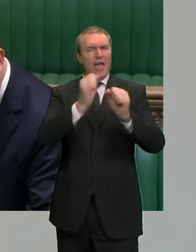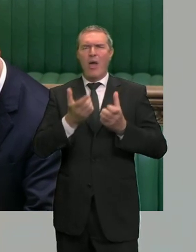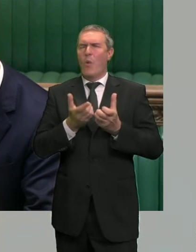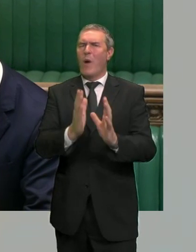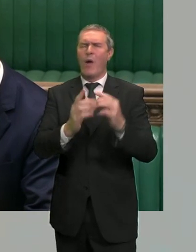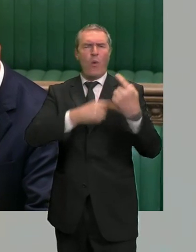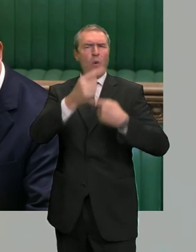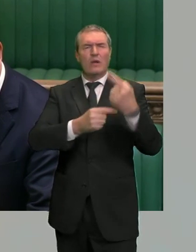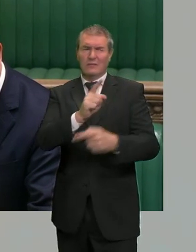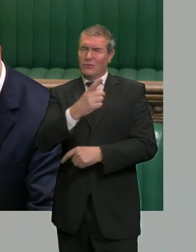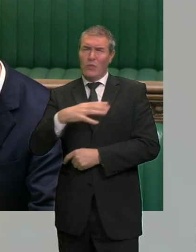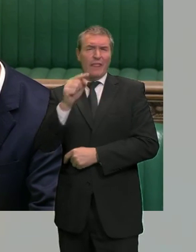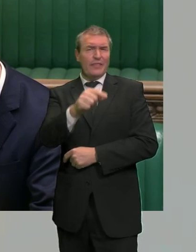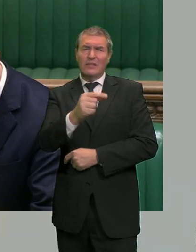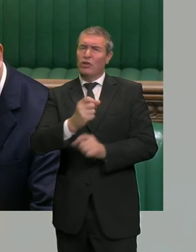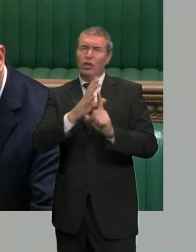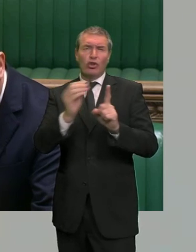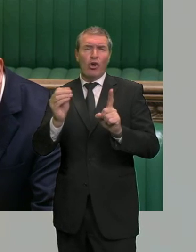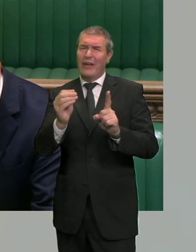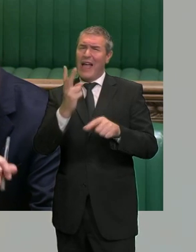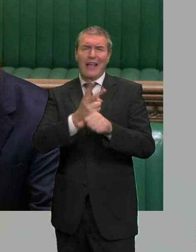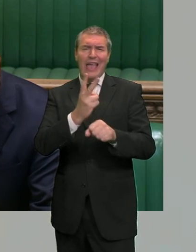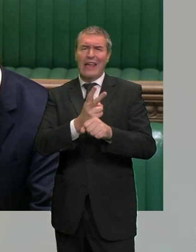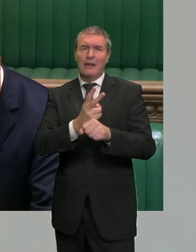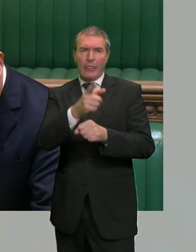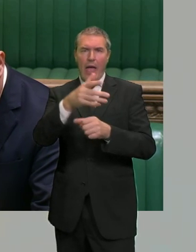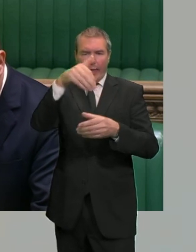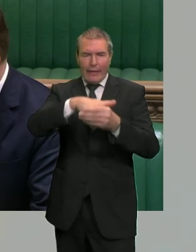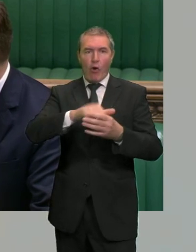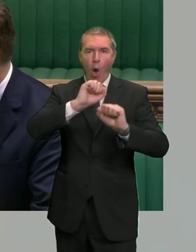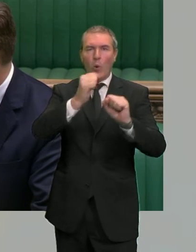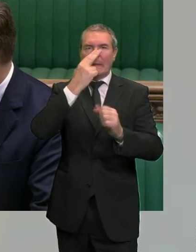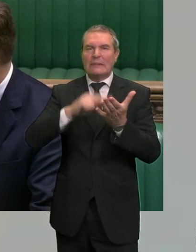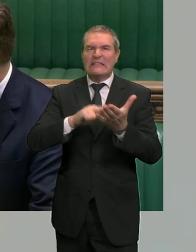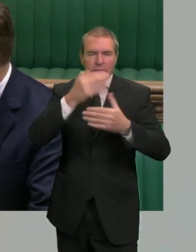We do not need another Conservative party appointee marking their own homework.